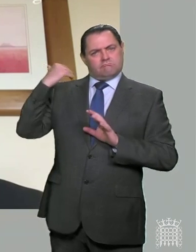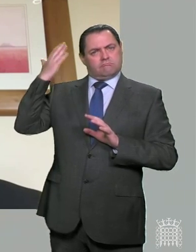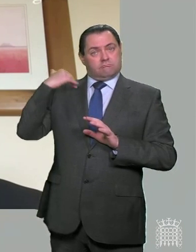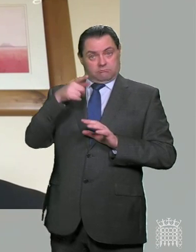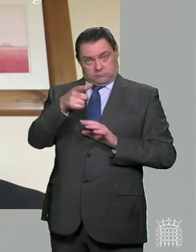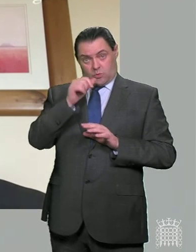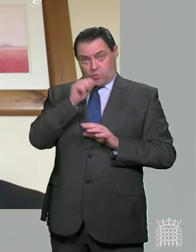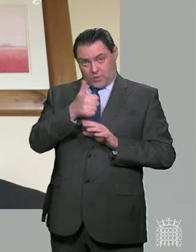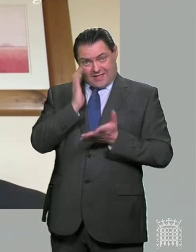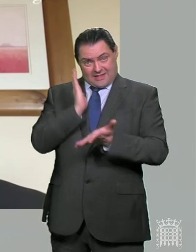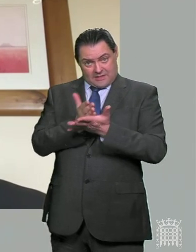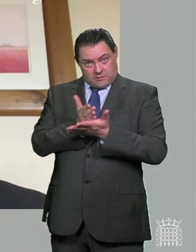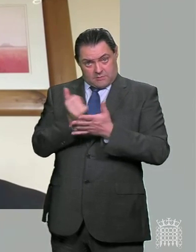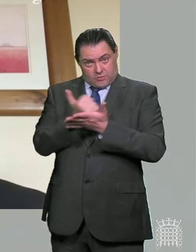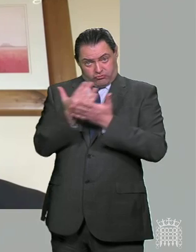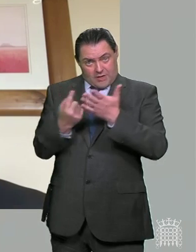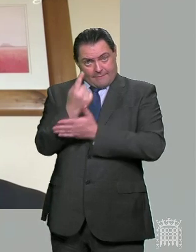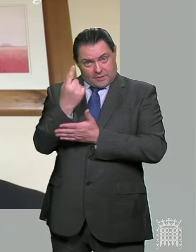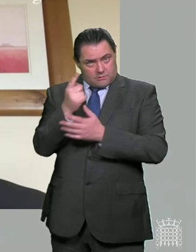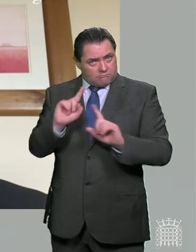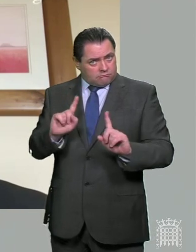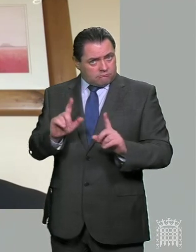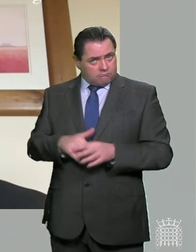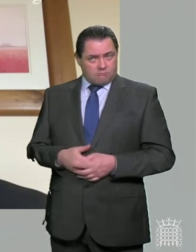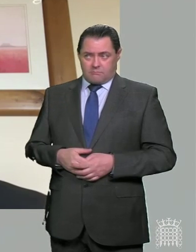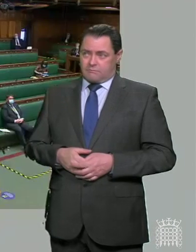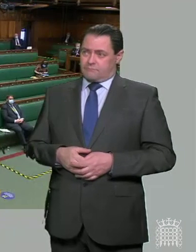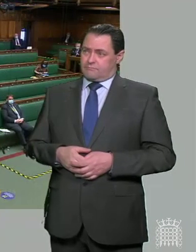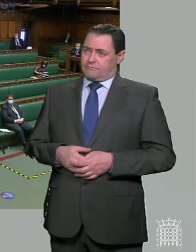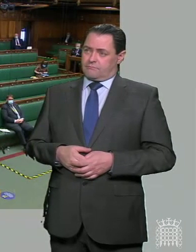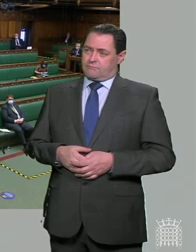Will he stand by and honour that commitment?